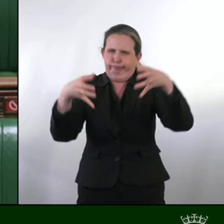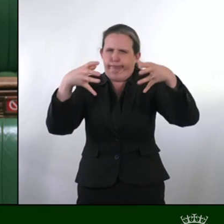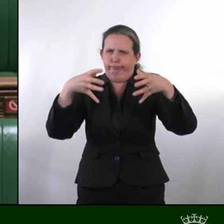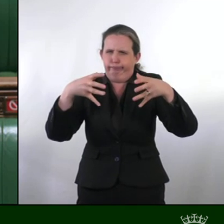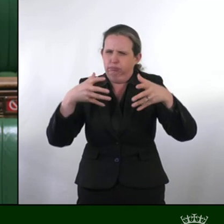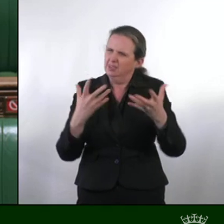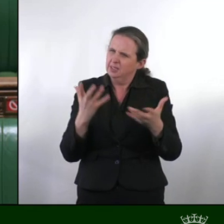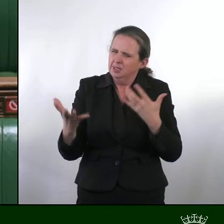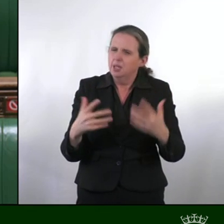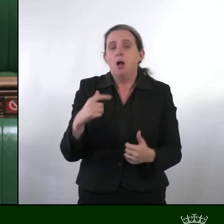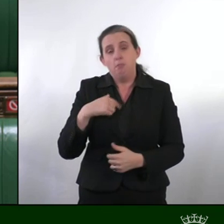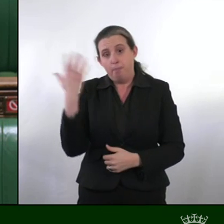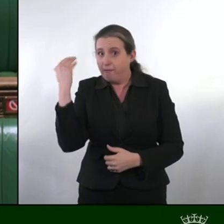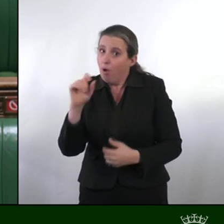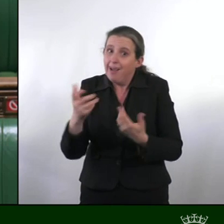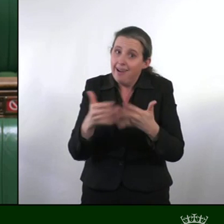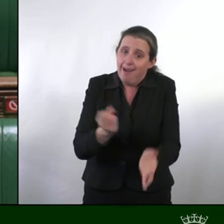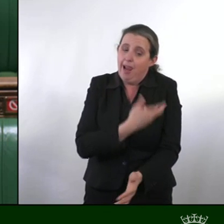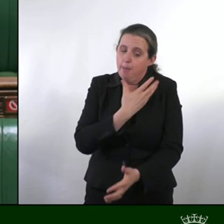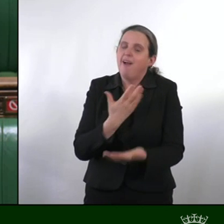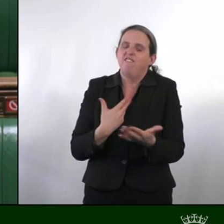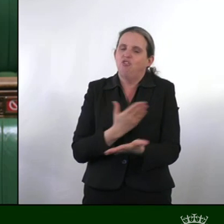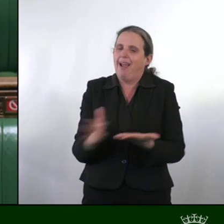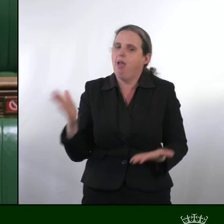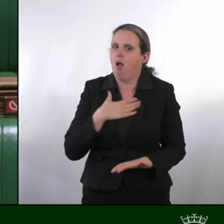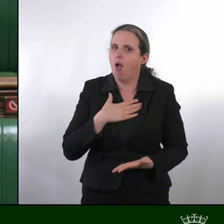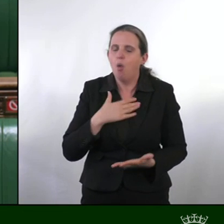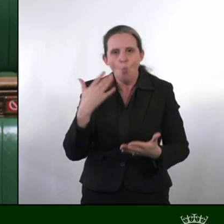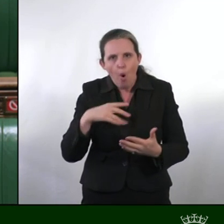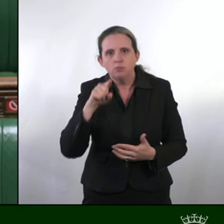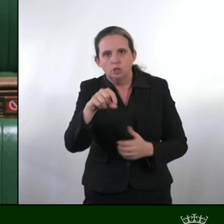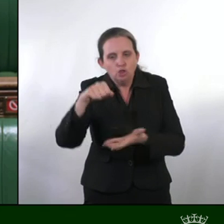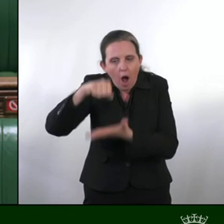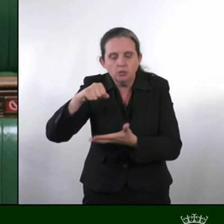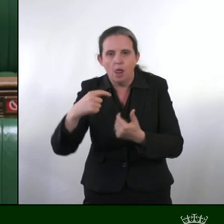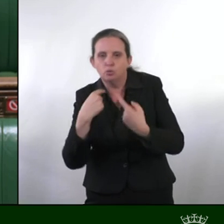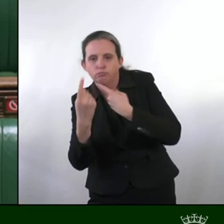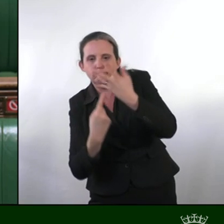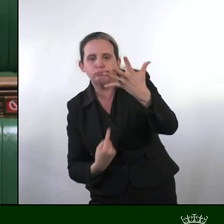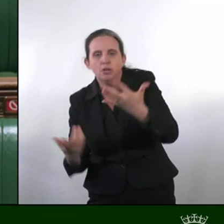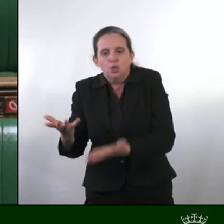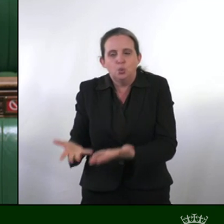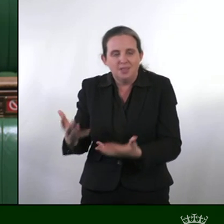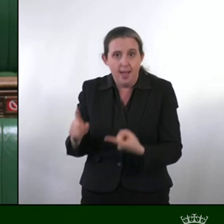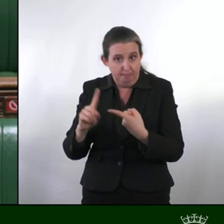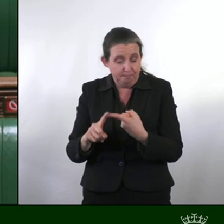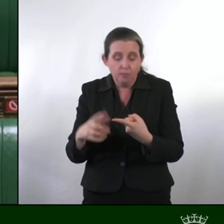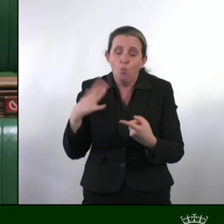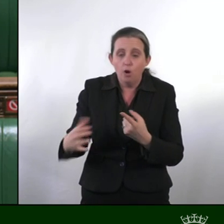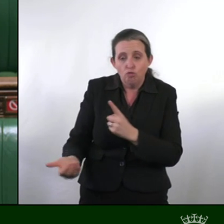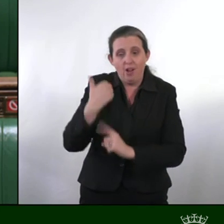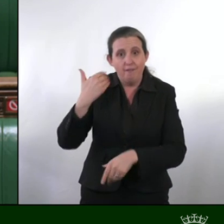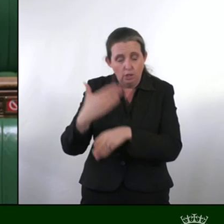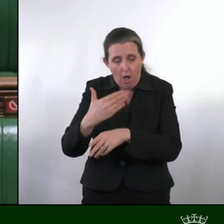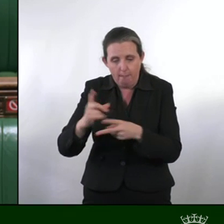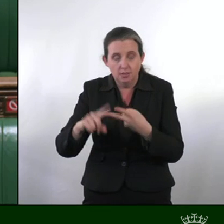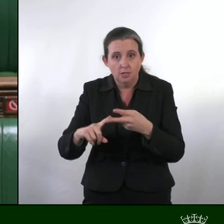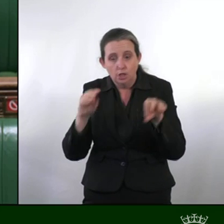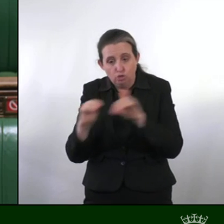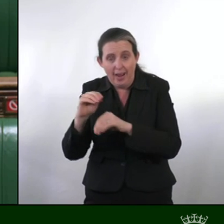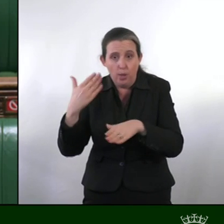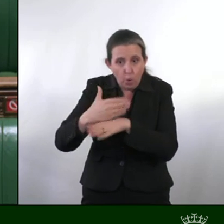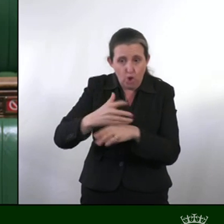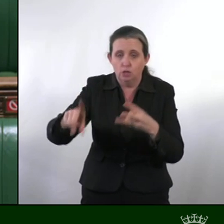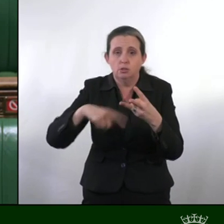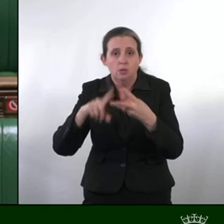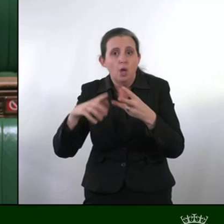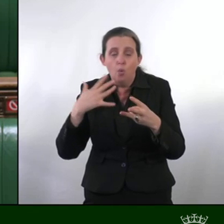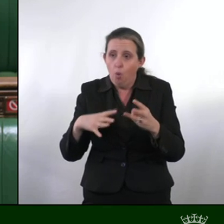Labour has been clear about the responsible choices that we wanted the Chancellor to make today to recover jobs, retrain workers and rebuild businesses.